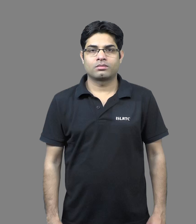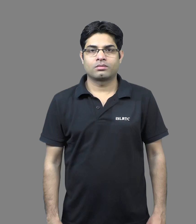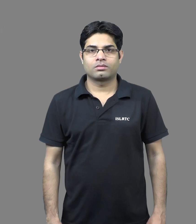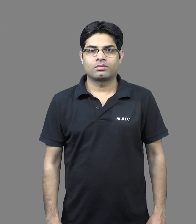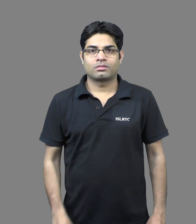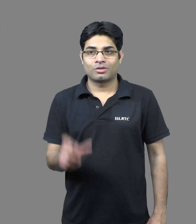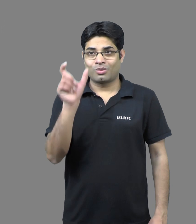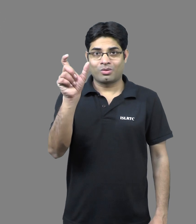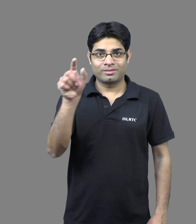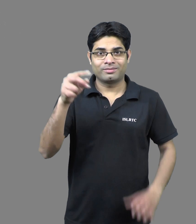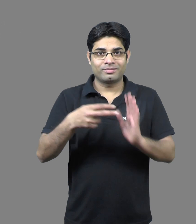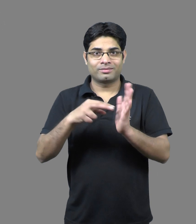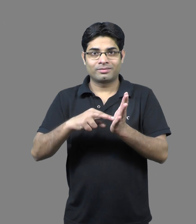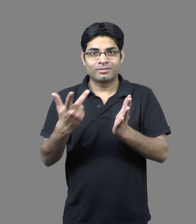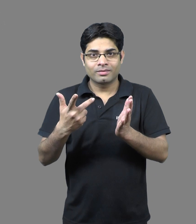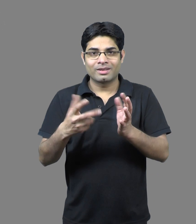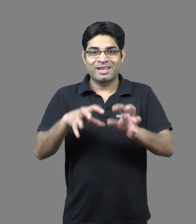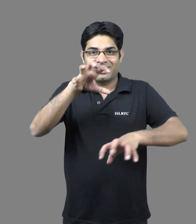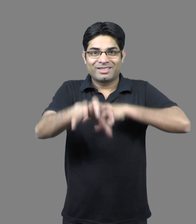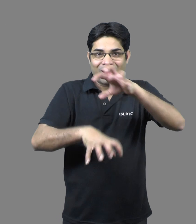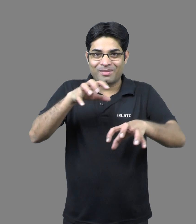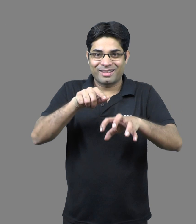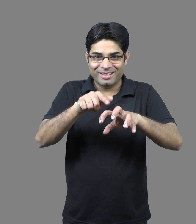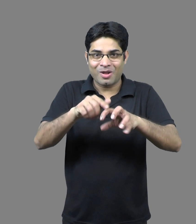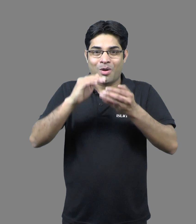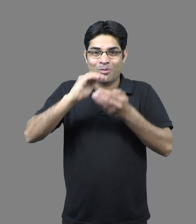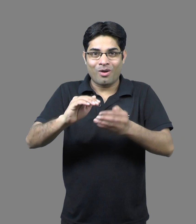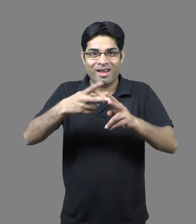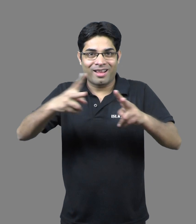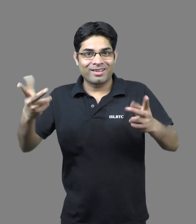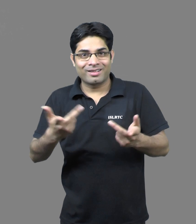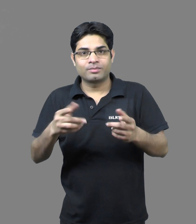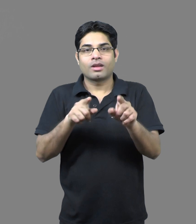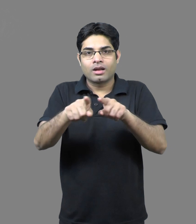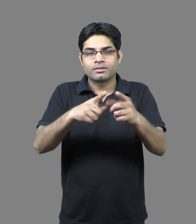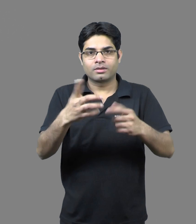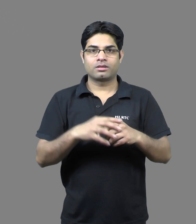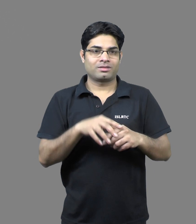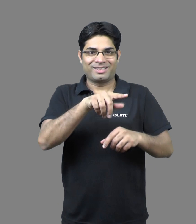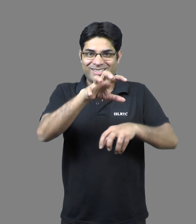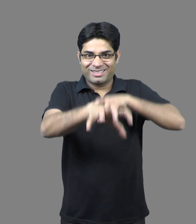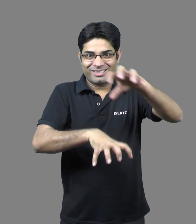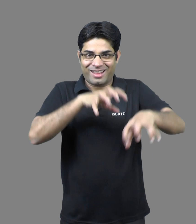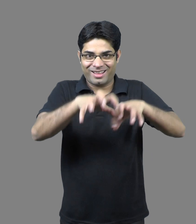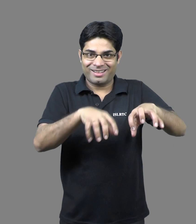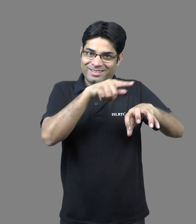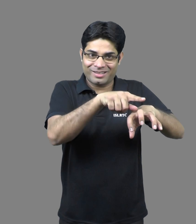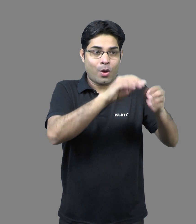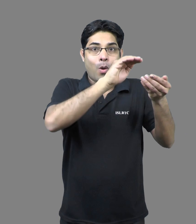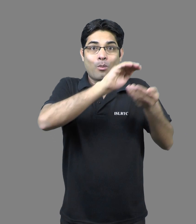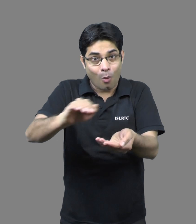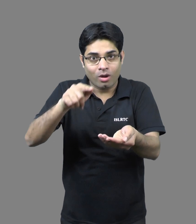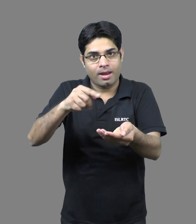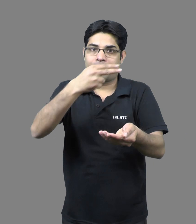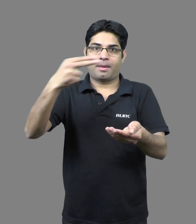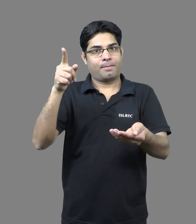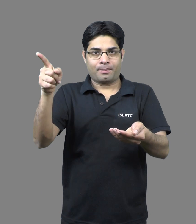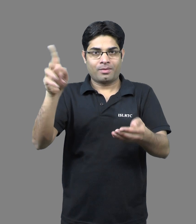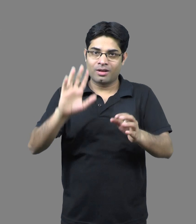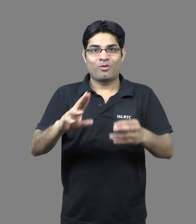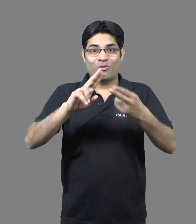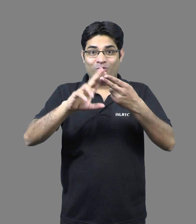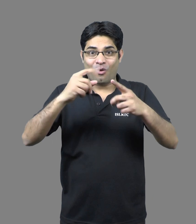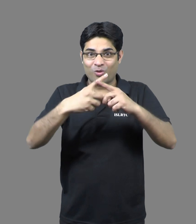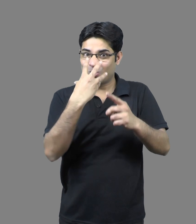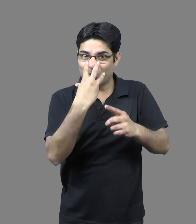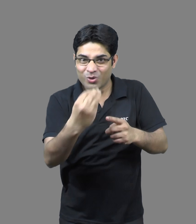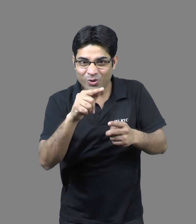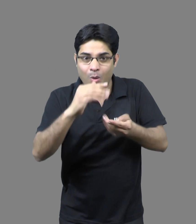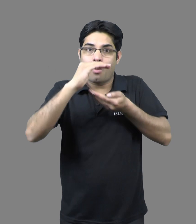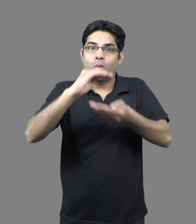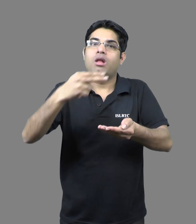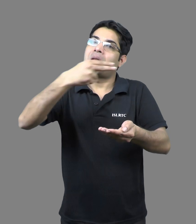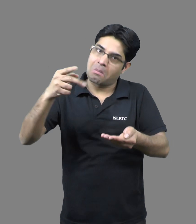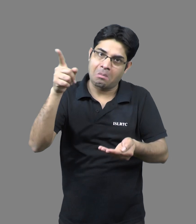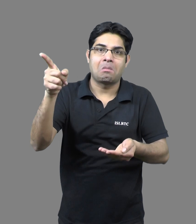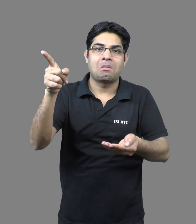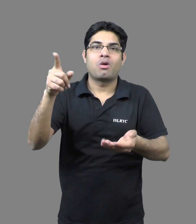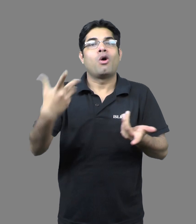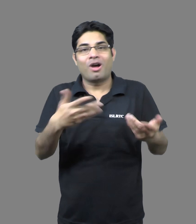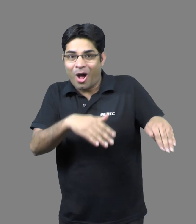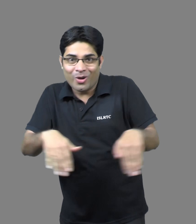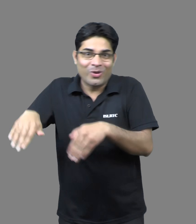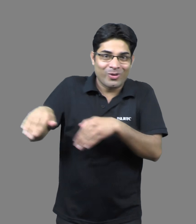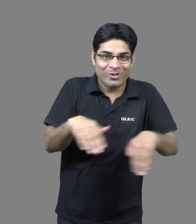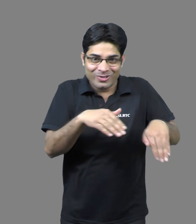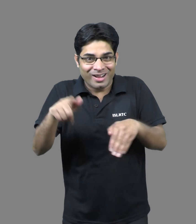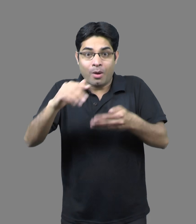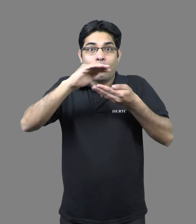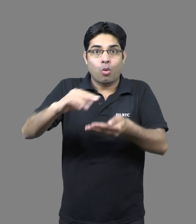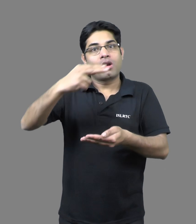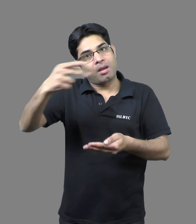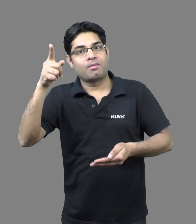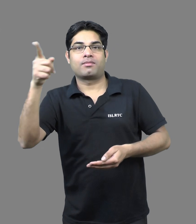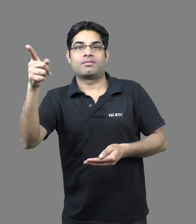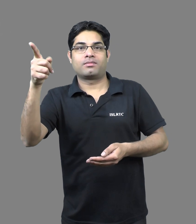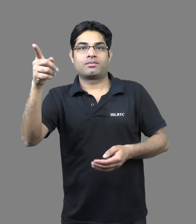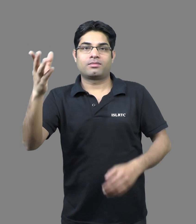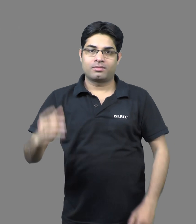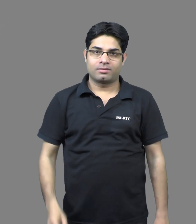Cub